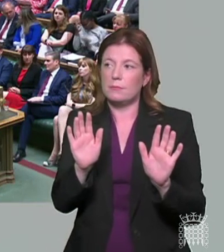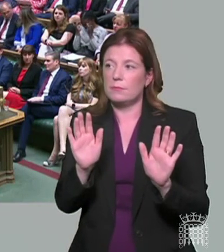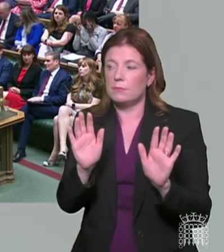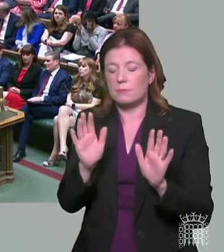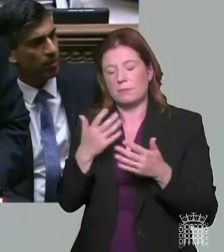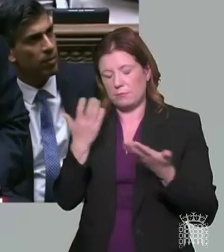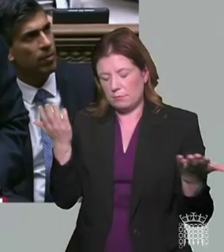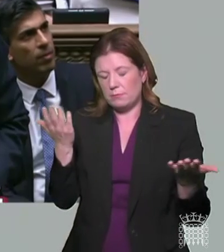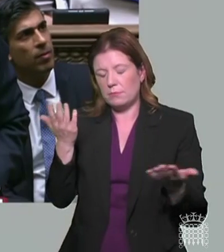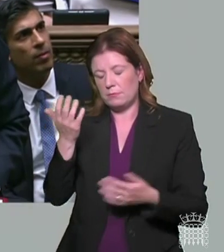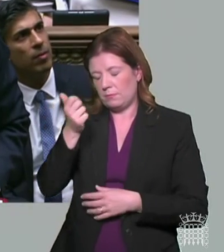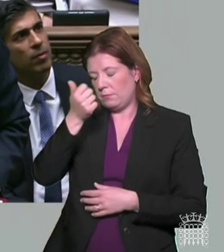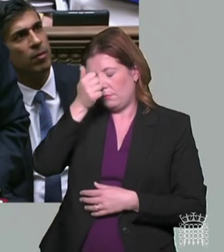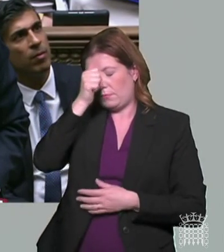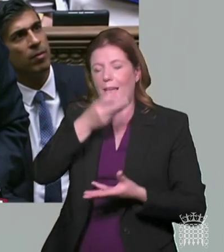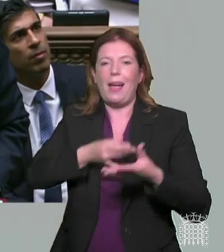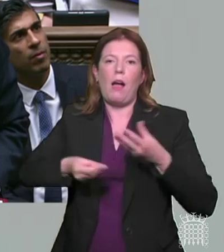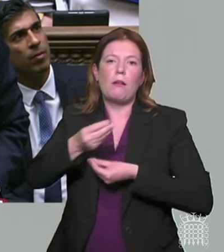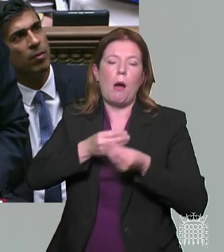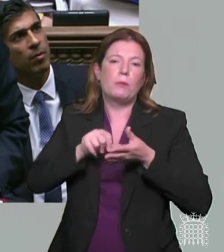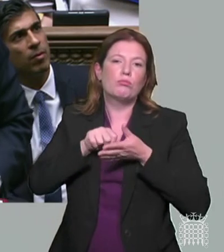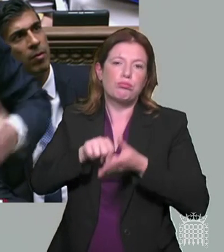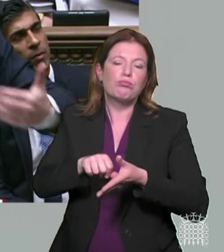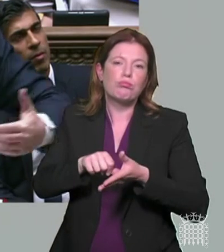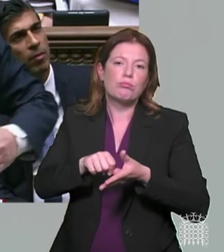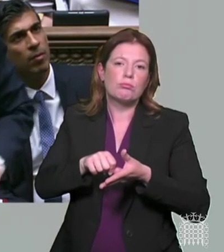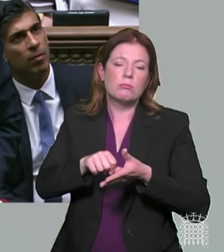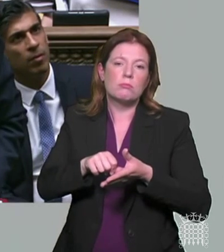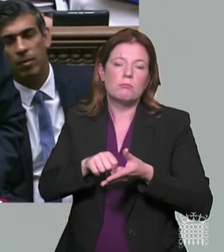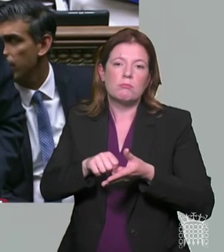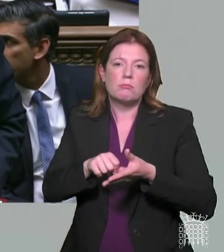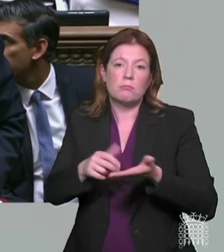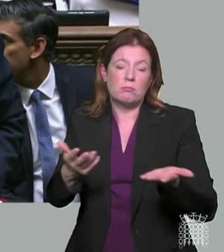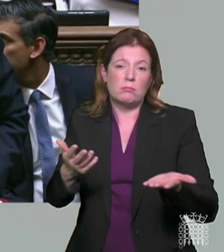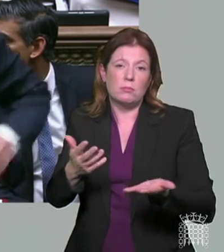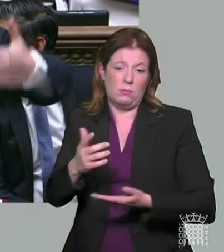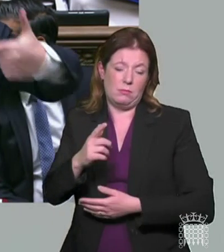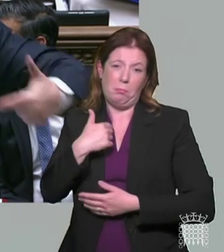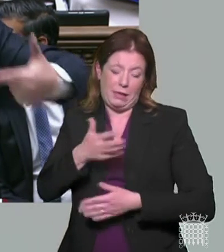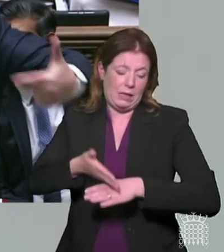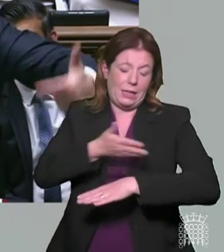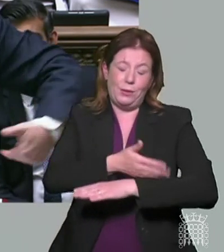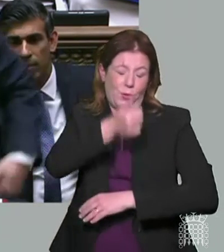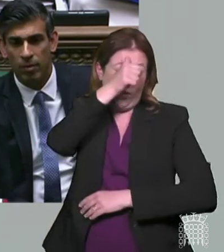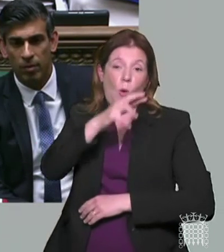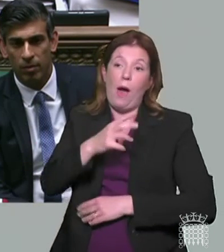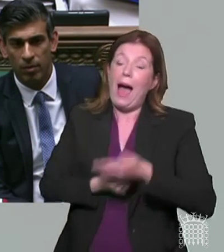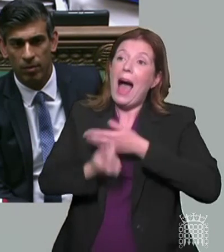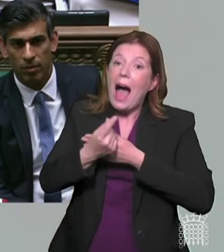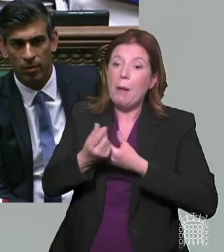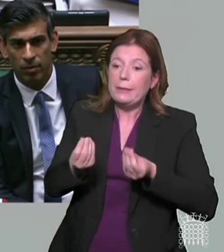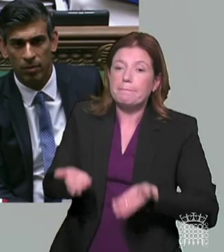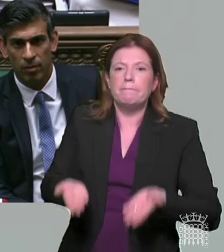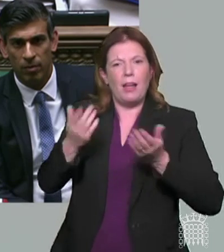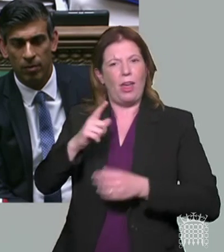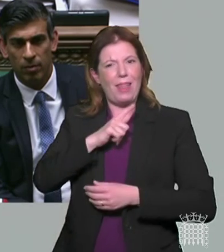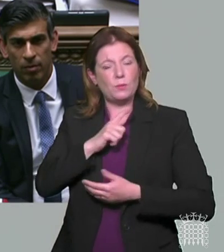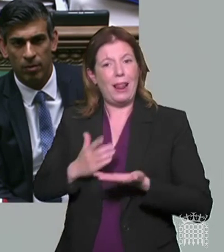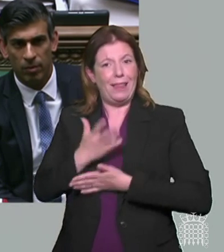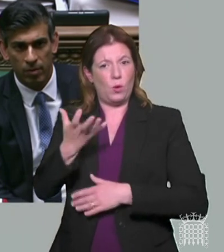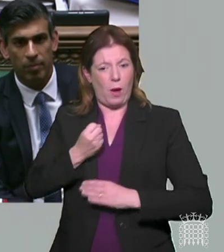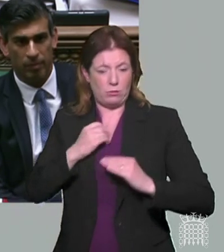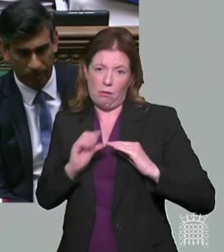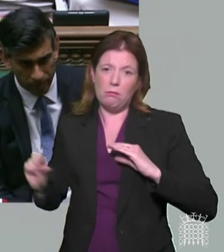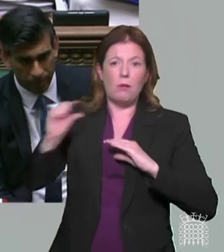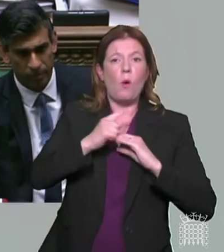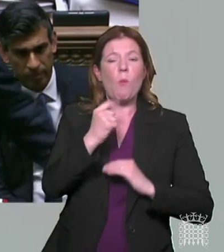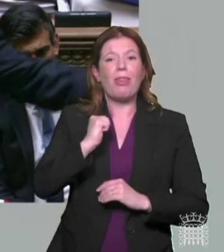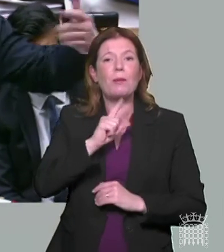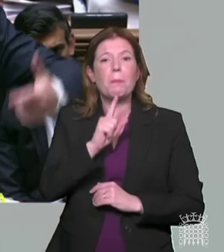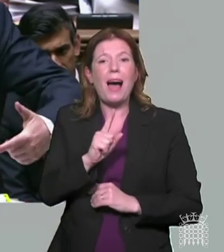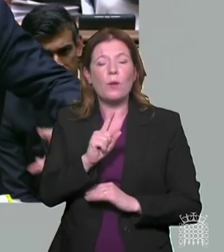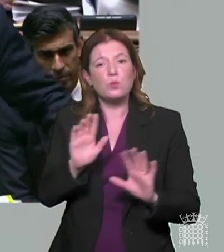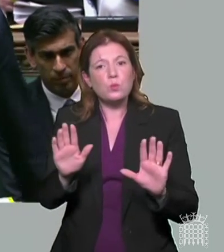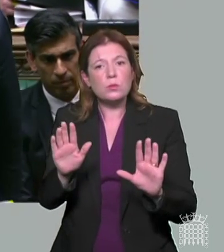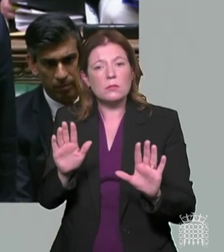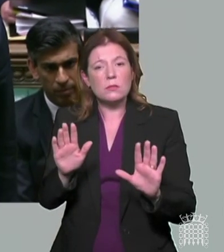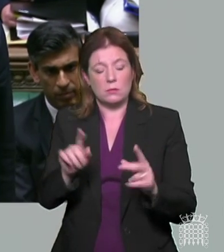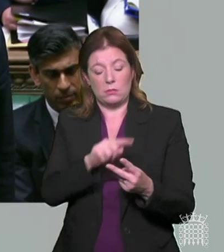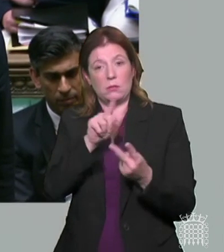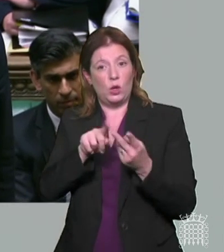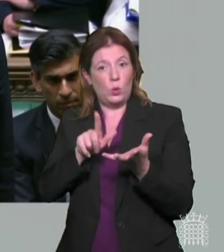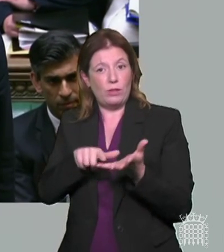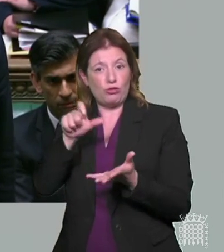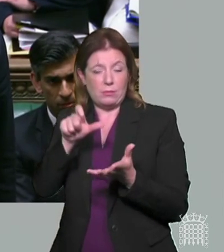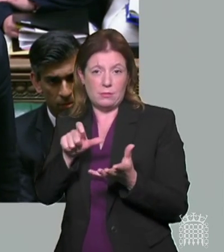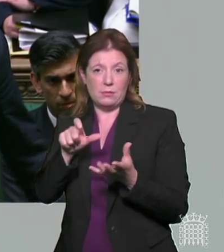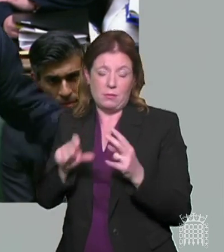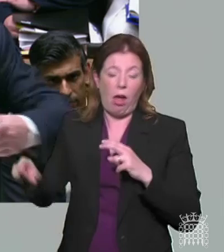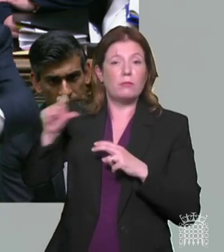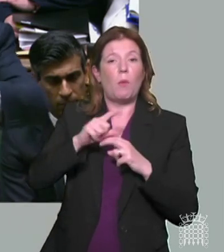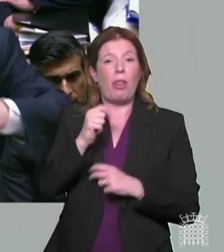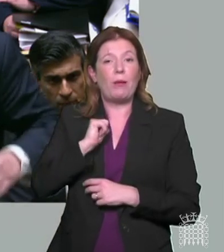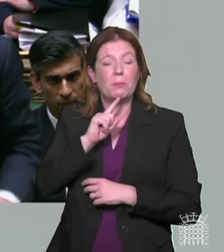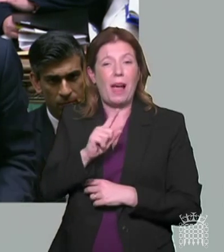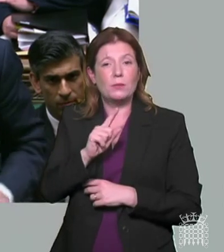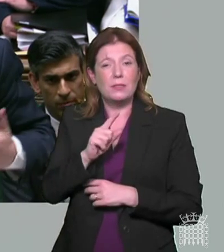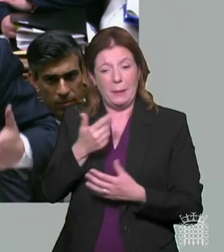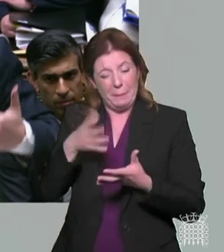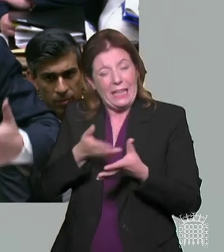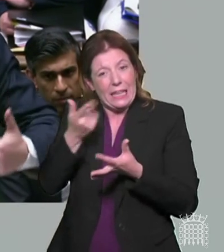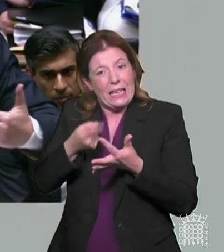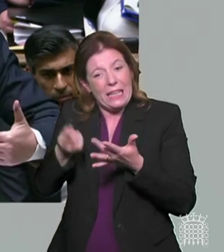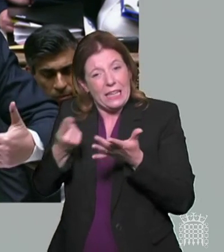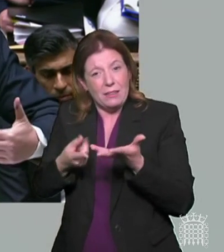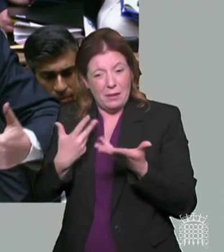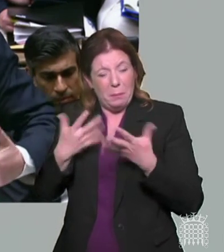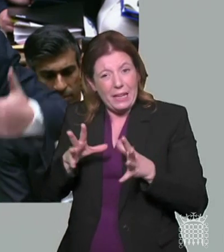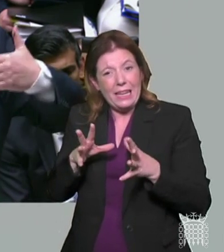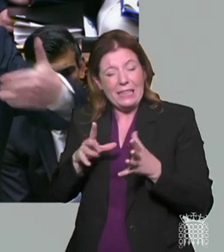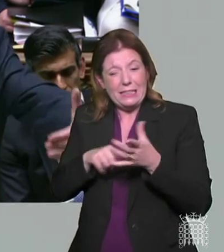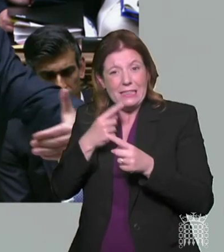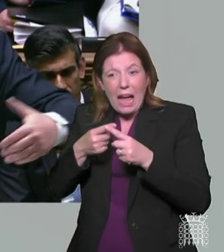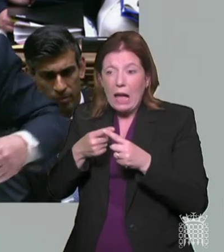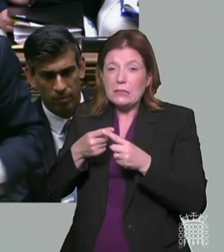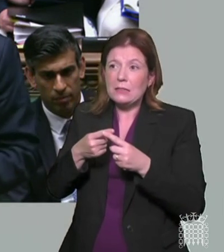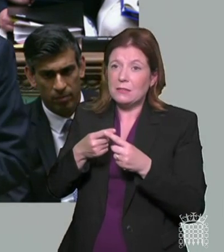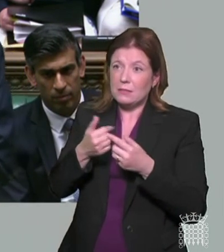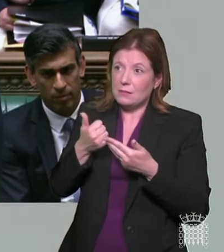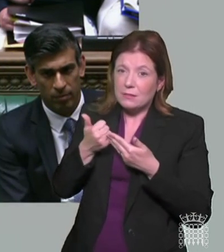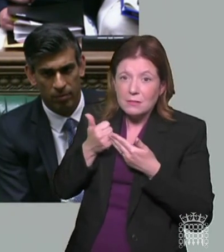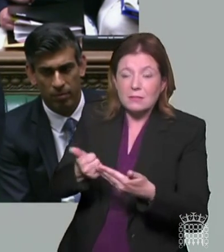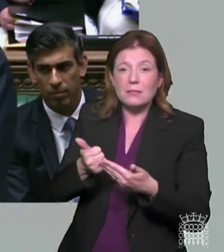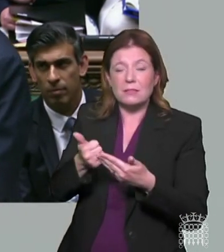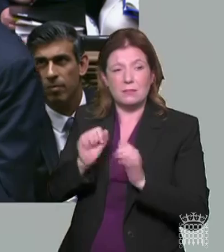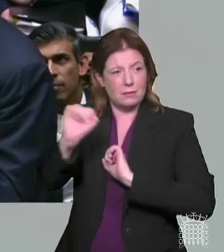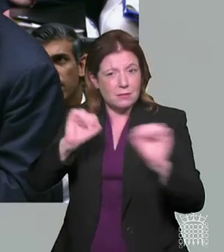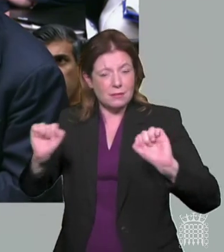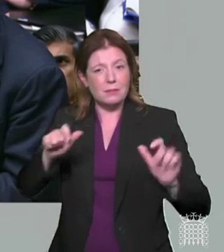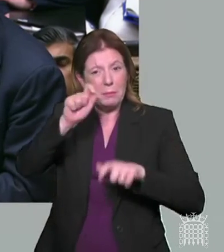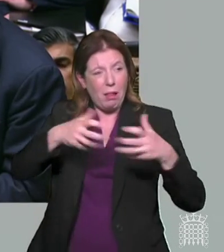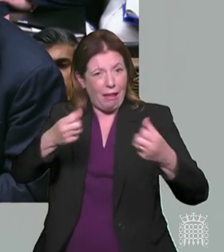I accept that of course there are economic pressures on our country now caused by the factors that we have mentioned, but that is why we have already increased the minimum wage by £1,000 per year for those who are on it, already increased universal credit by £1,000 a year, and all the other measures—billions and billions of tax that we are putting into supporting incomes.